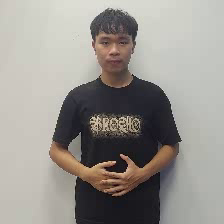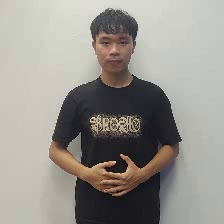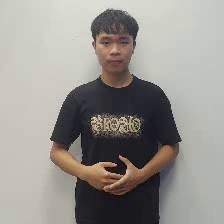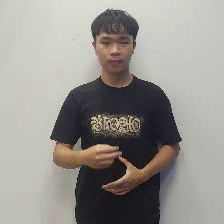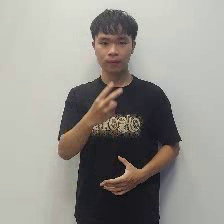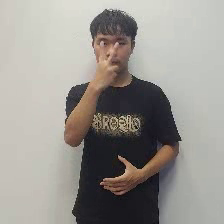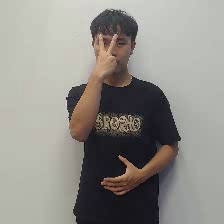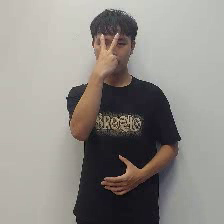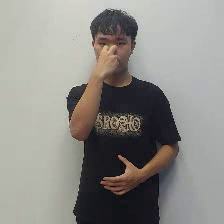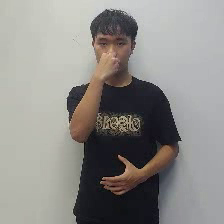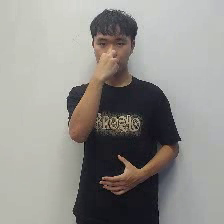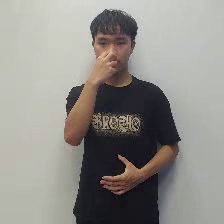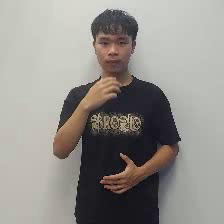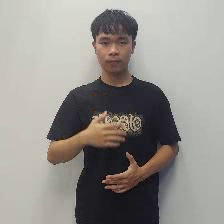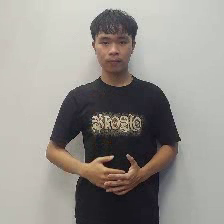Khóc